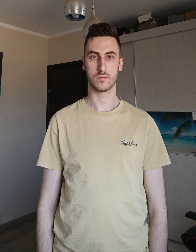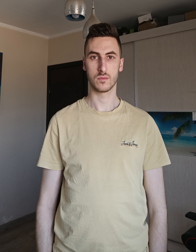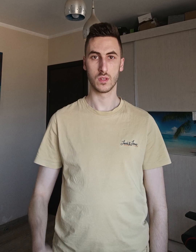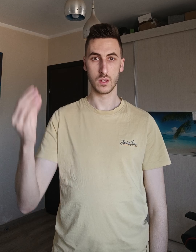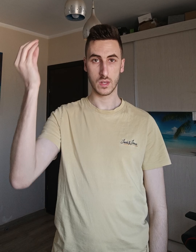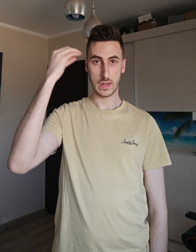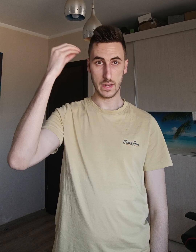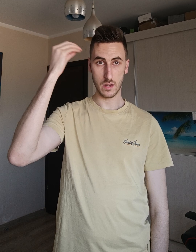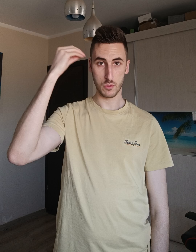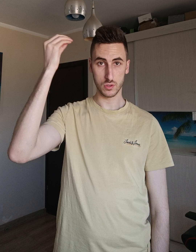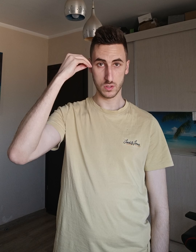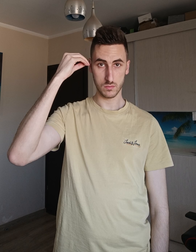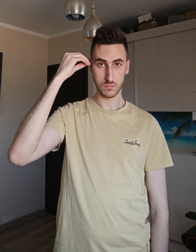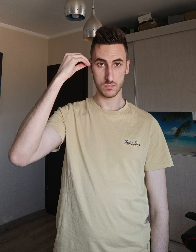ללמוד